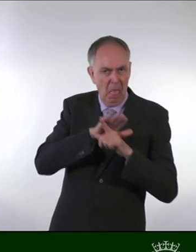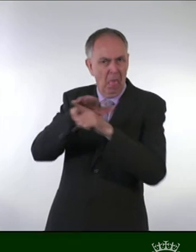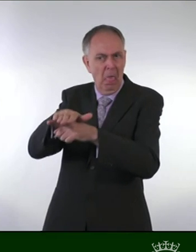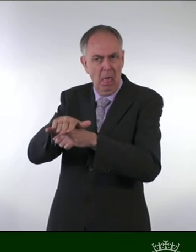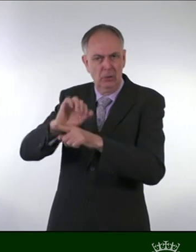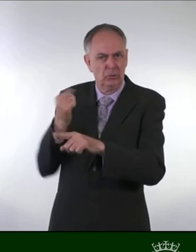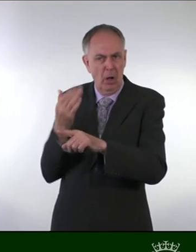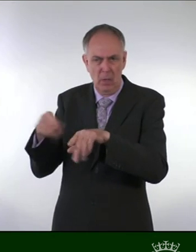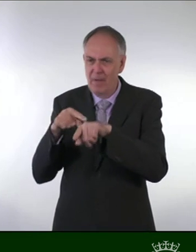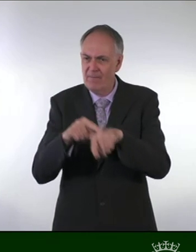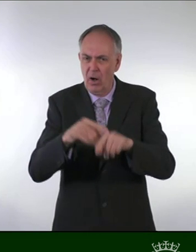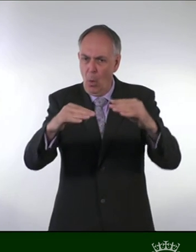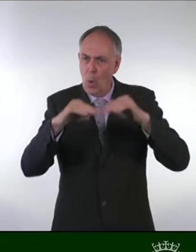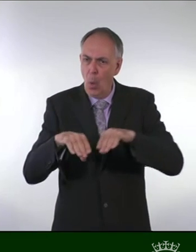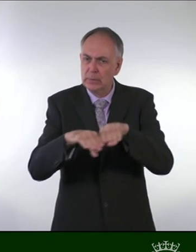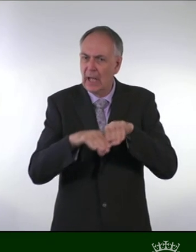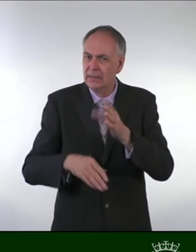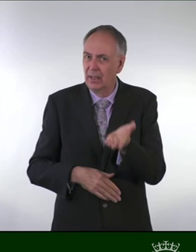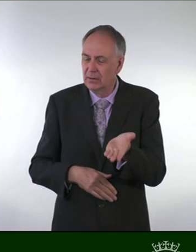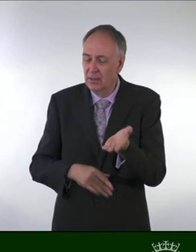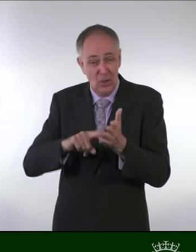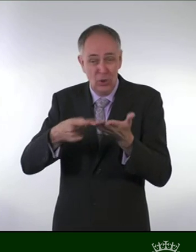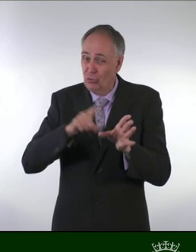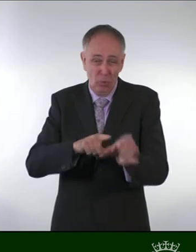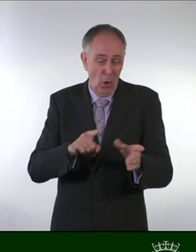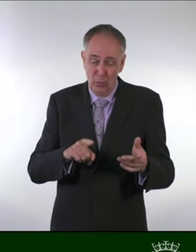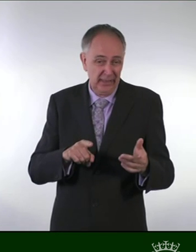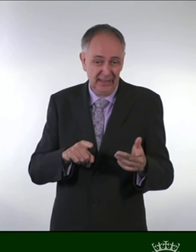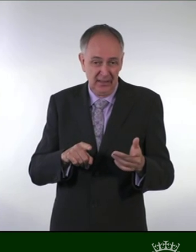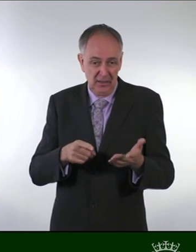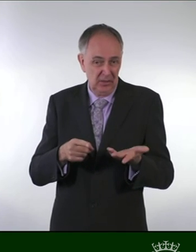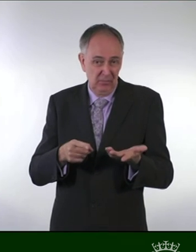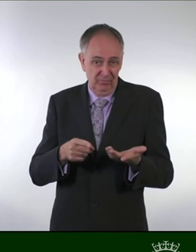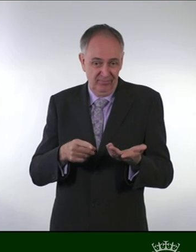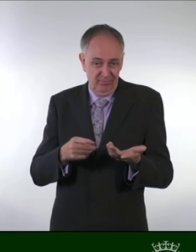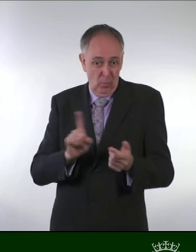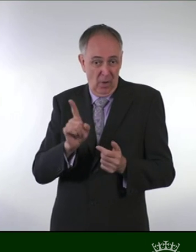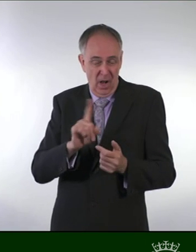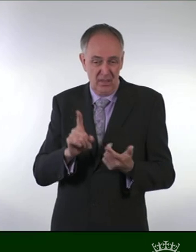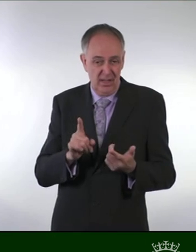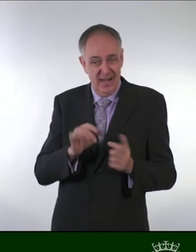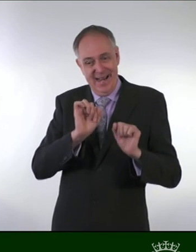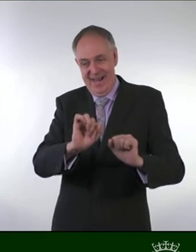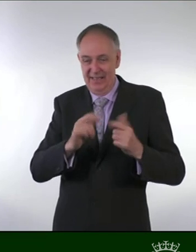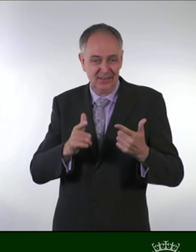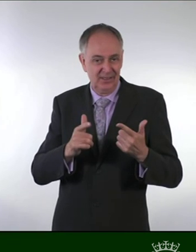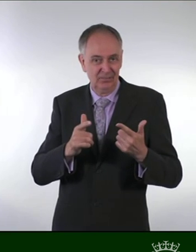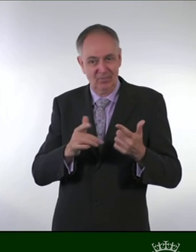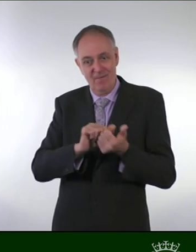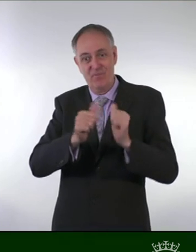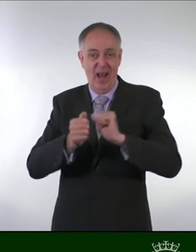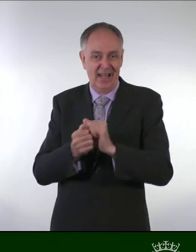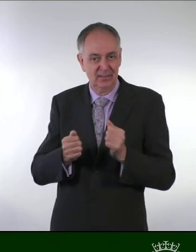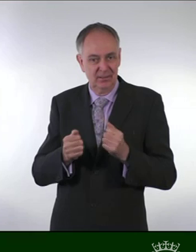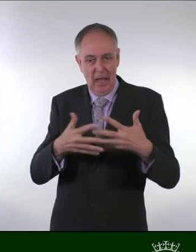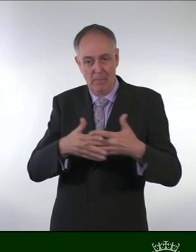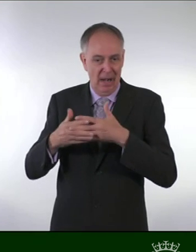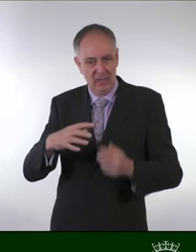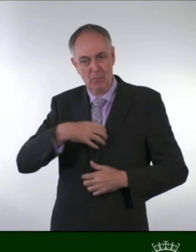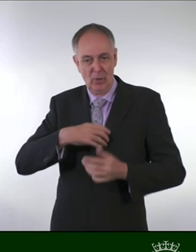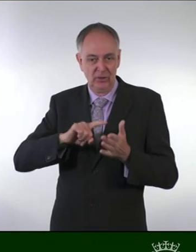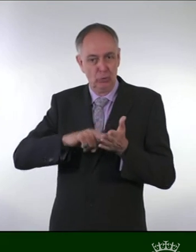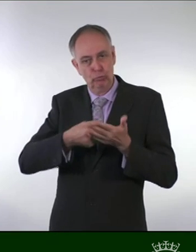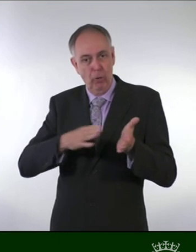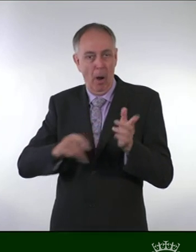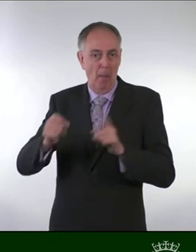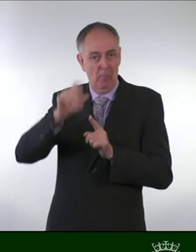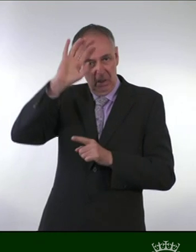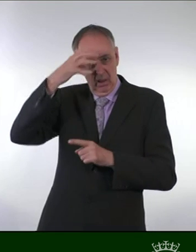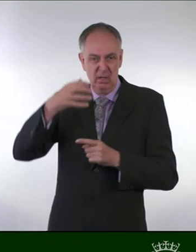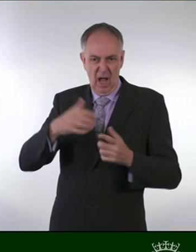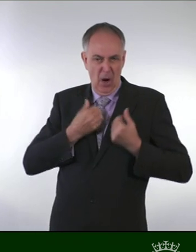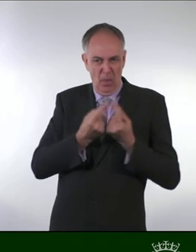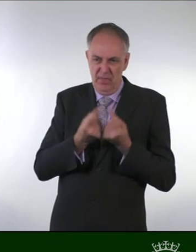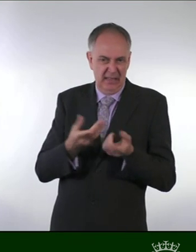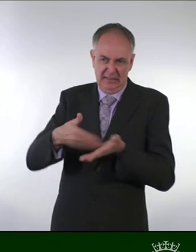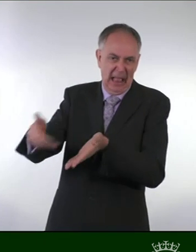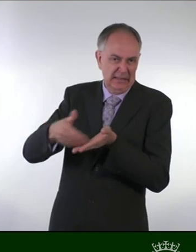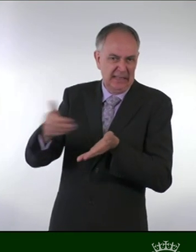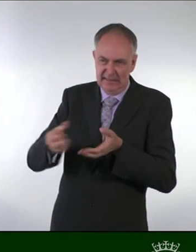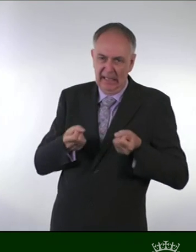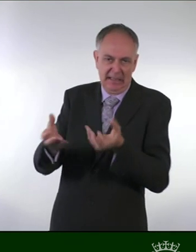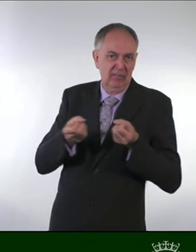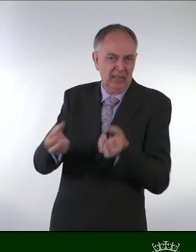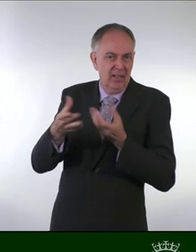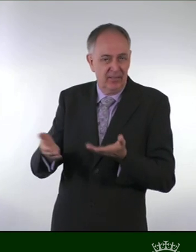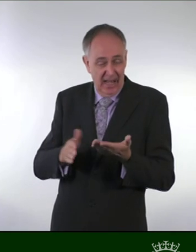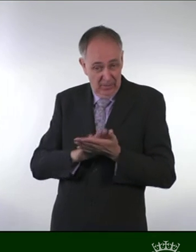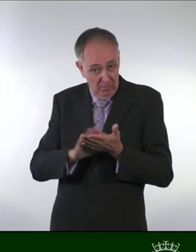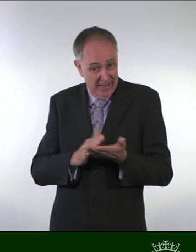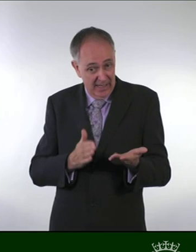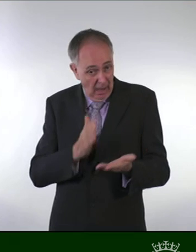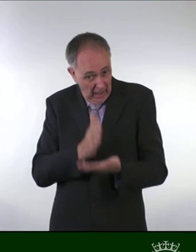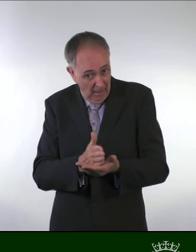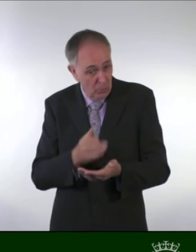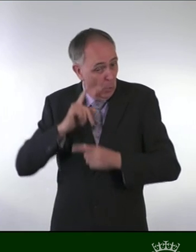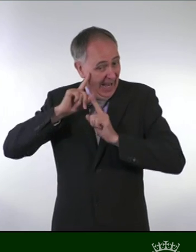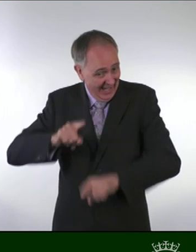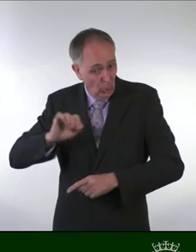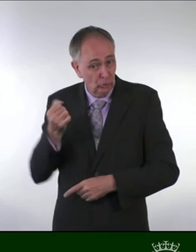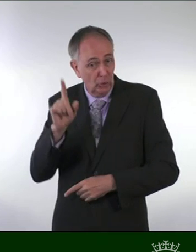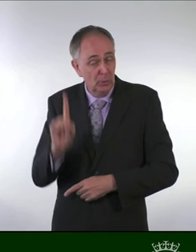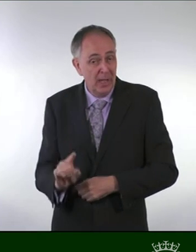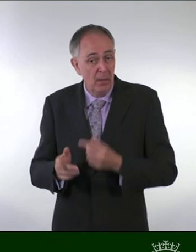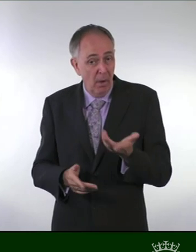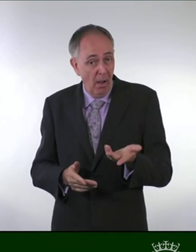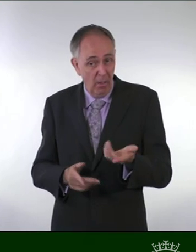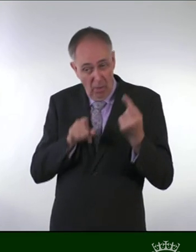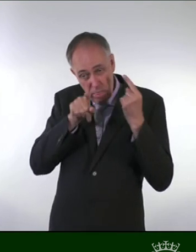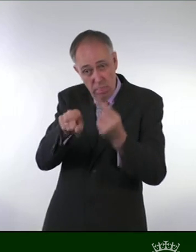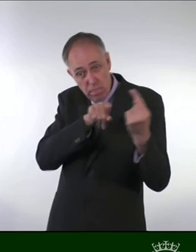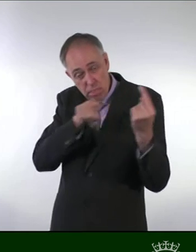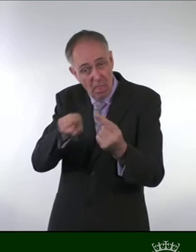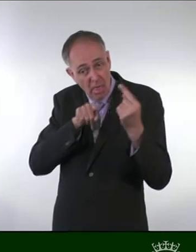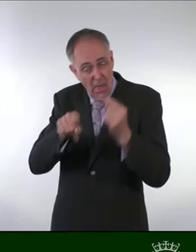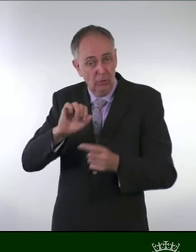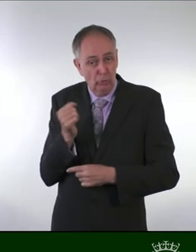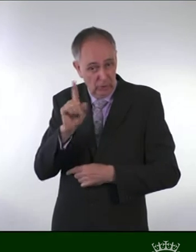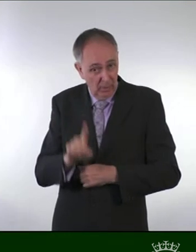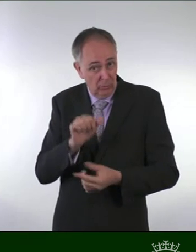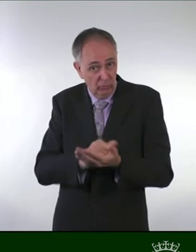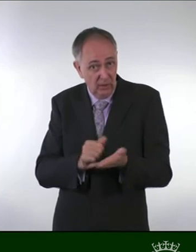Knowing that this Tory Government are prepared to sell out the food and agriculture industry to his pal, Donald Trump, will the Prime Minister confirm that his Tory Government are once again ignoring the wishes of the Scottish people and launching their hostile agenda against devolution?